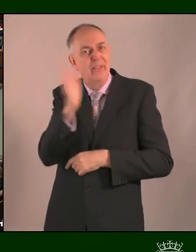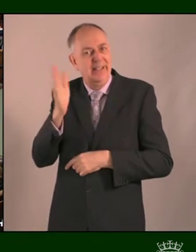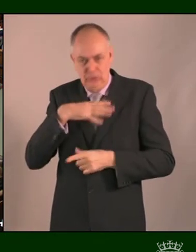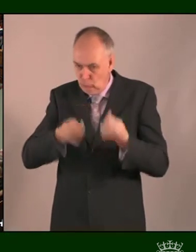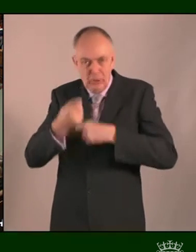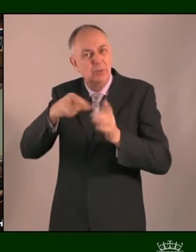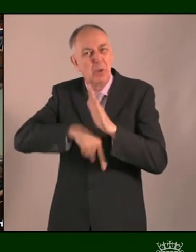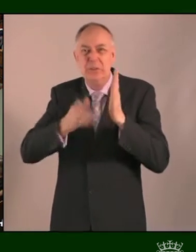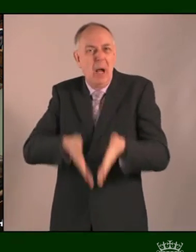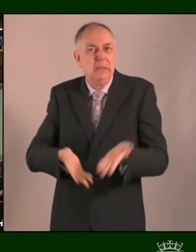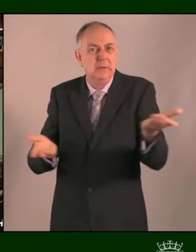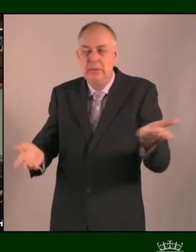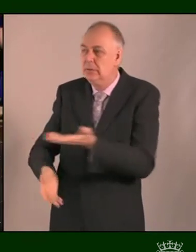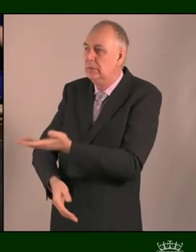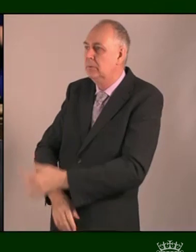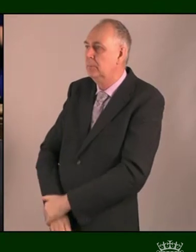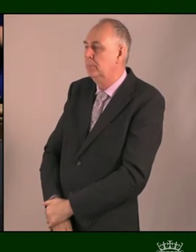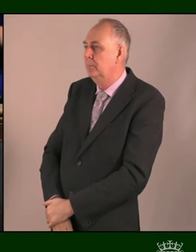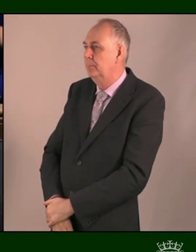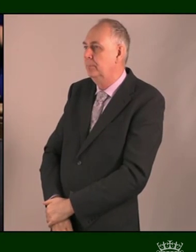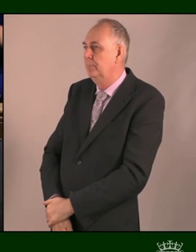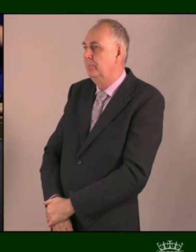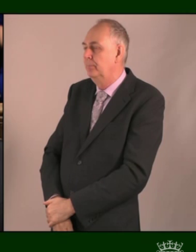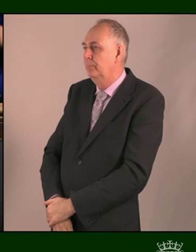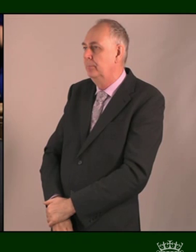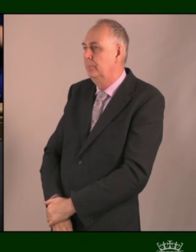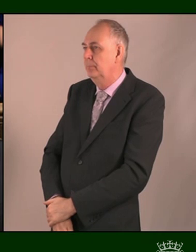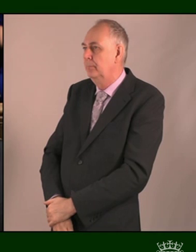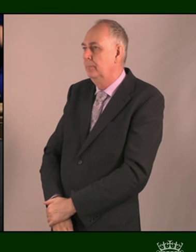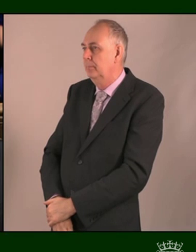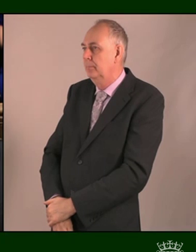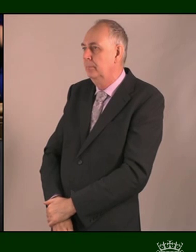I am happy to study the particular case that the honourable Gentleman raises.